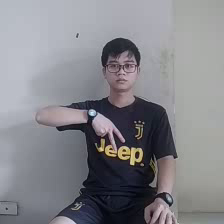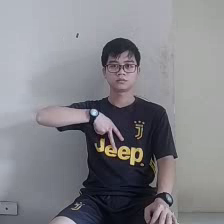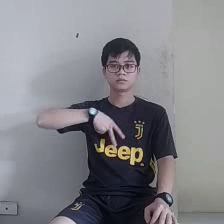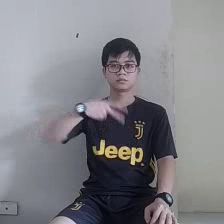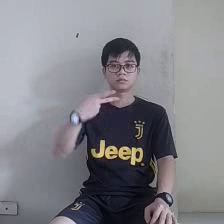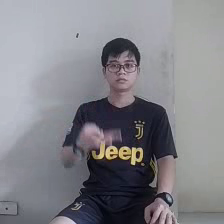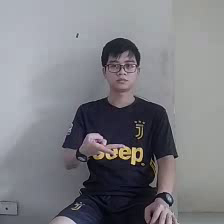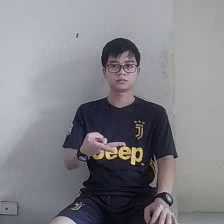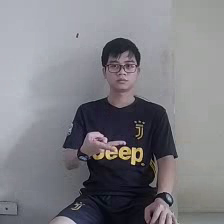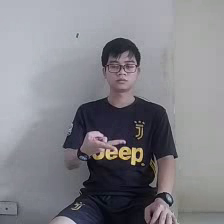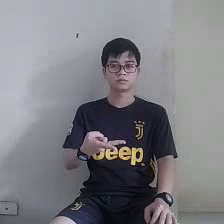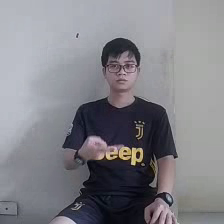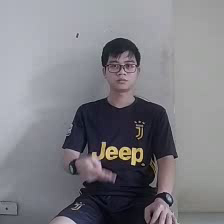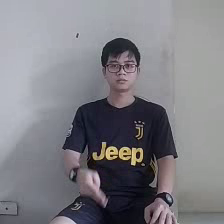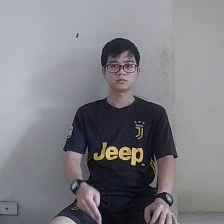Hy sinh